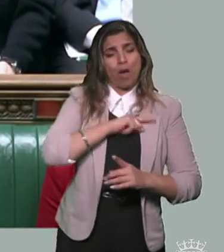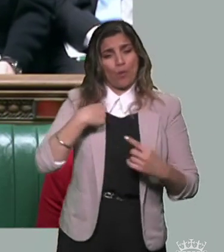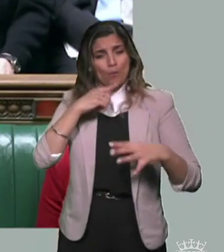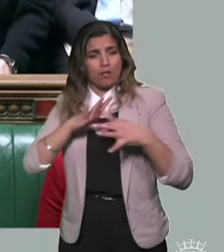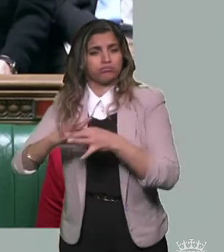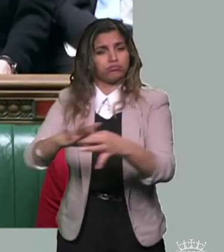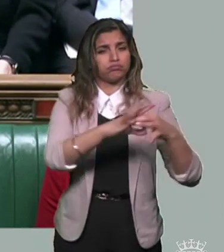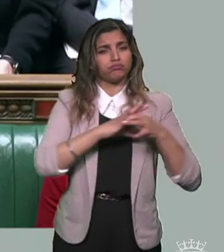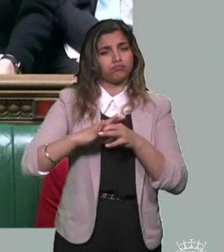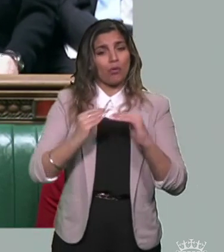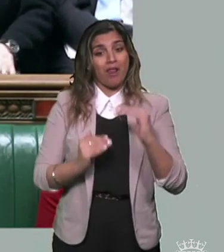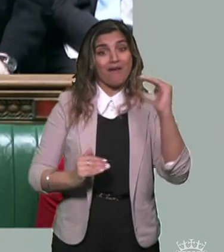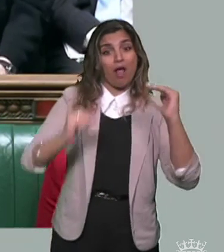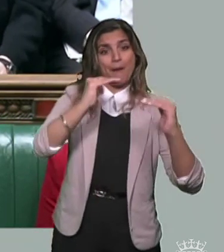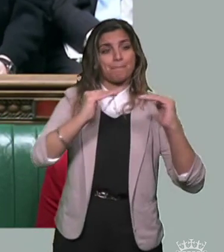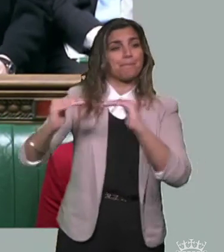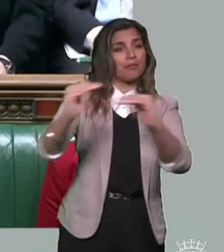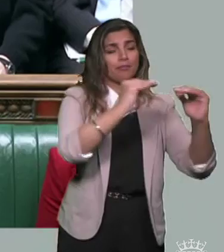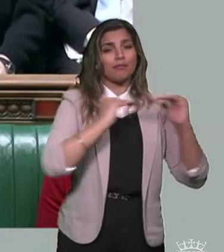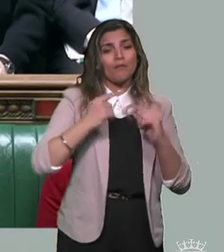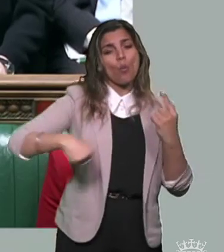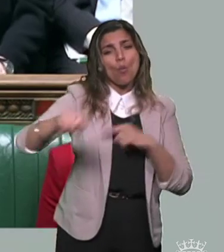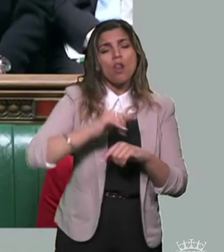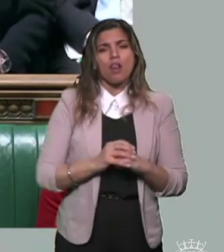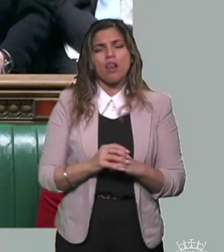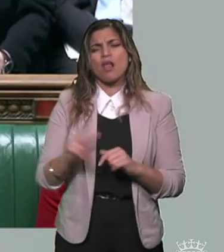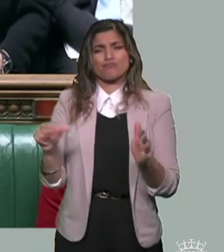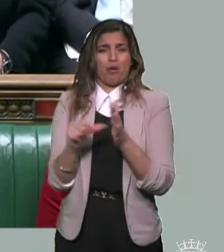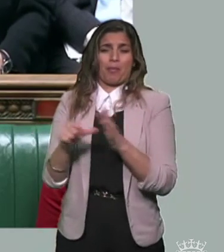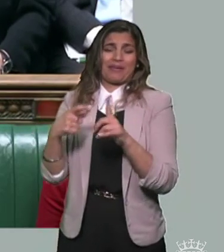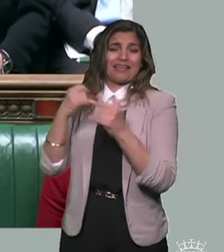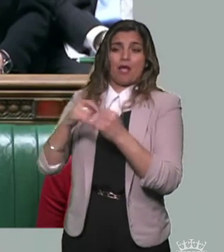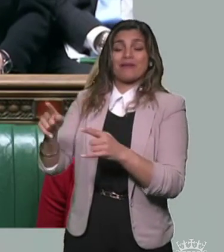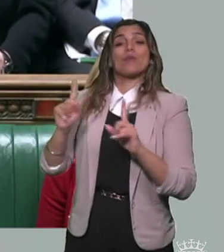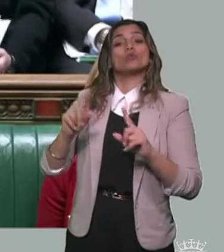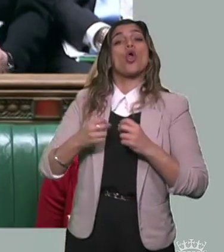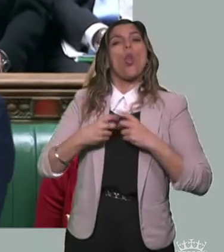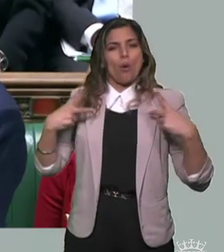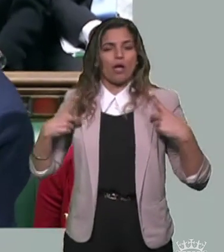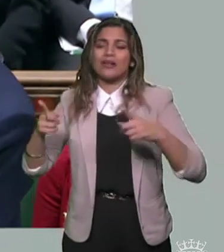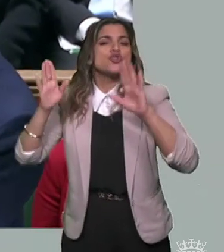The problem with the Labour party today is that the right honourable and learned Gentleman is lawyer, not a leader.